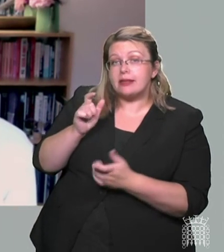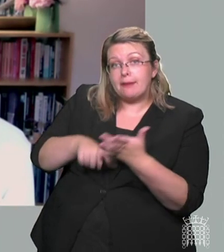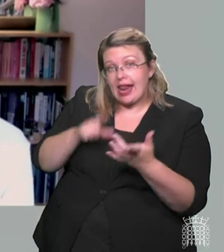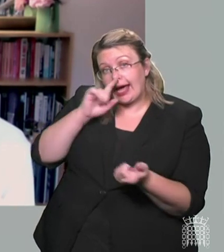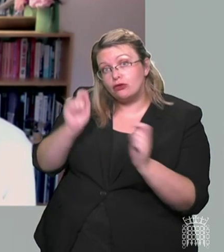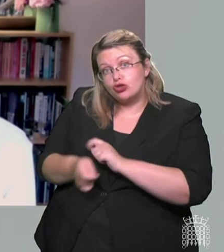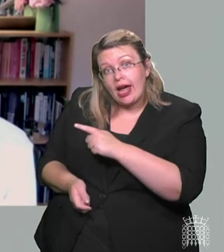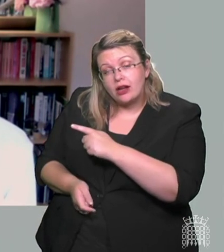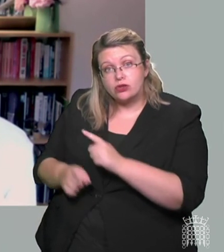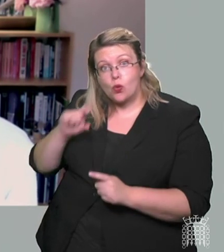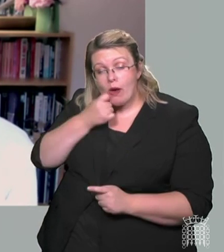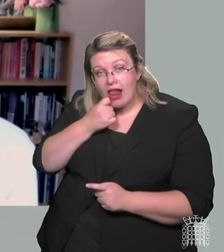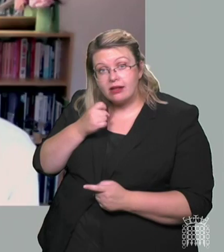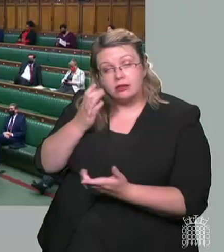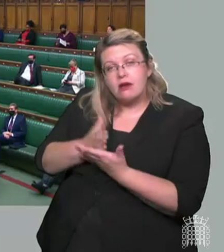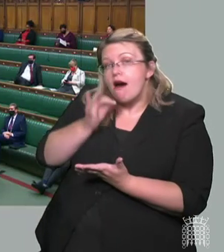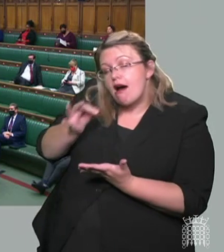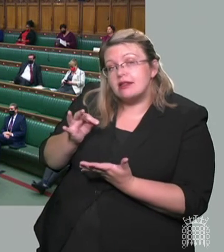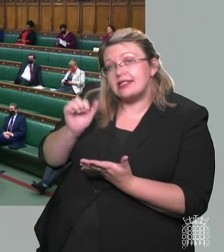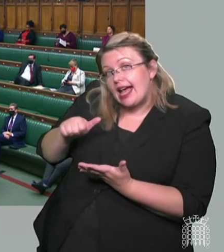Will he make that change? Yes or no?